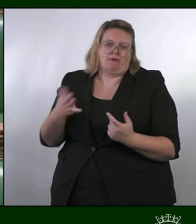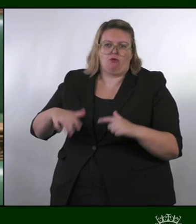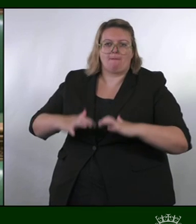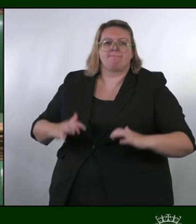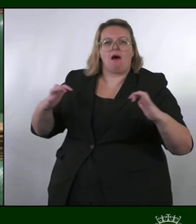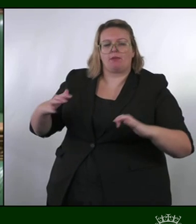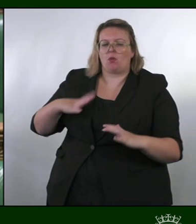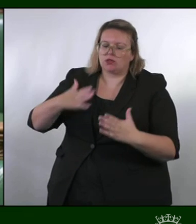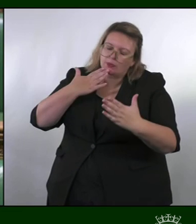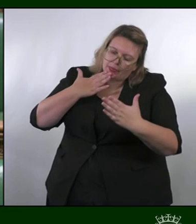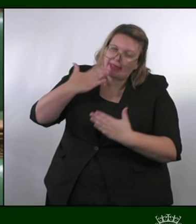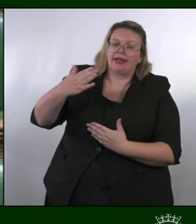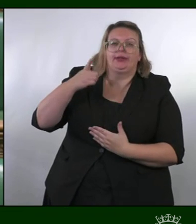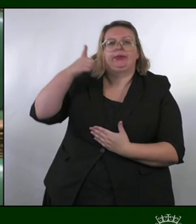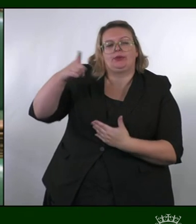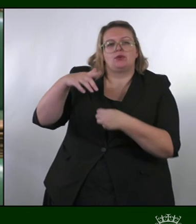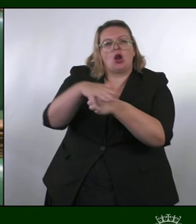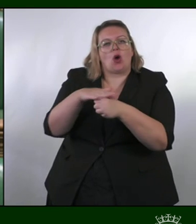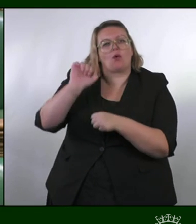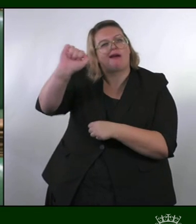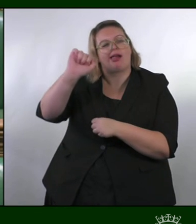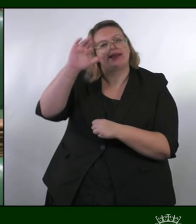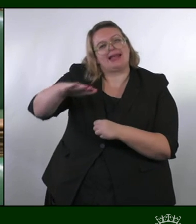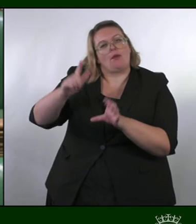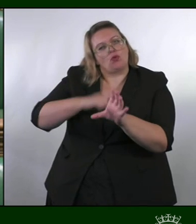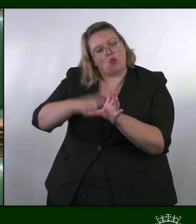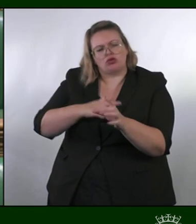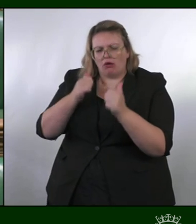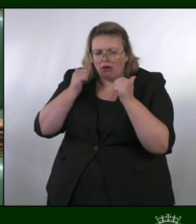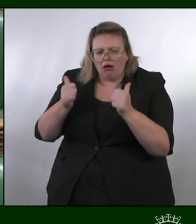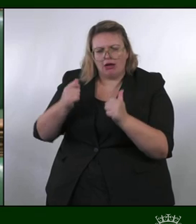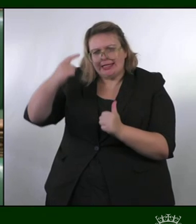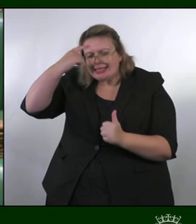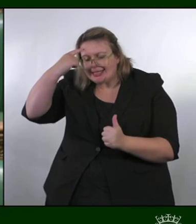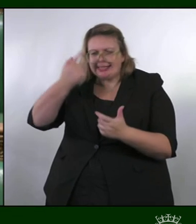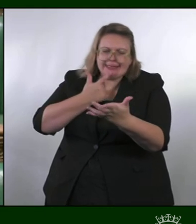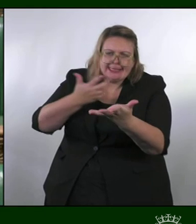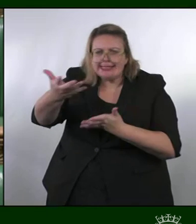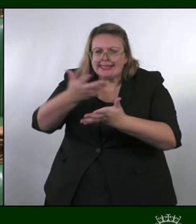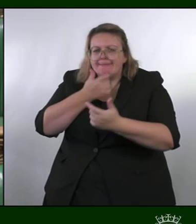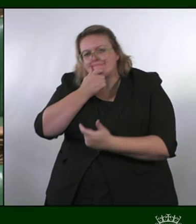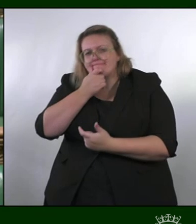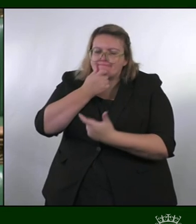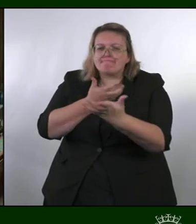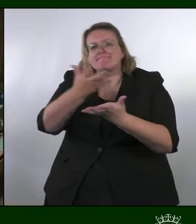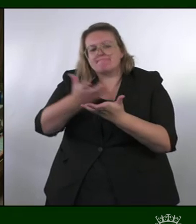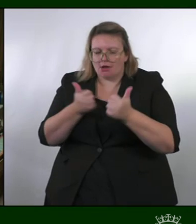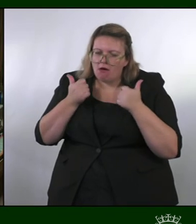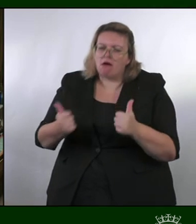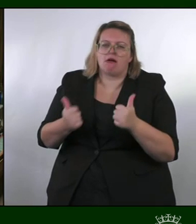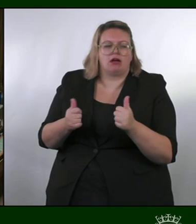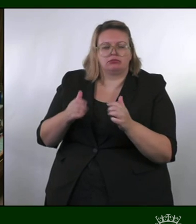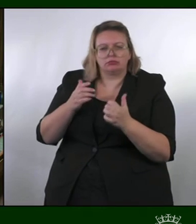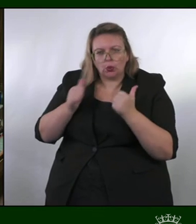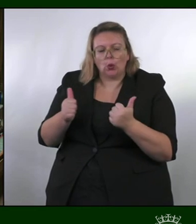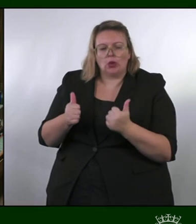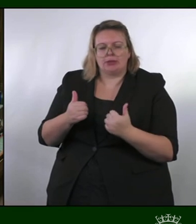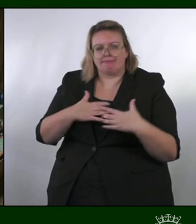The hon. Gentleman asked about criteria, essentially— a number of his questions were, “How long for?” and, “How will it be judged?”, which are fair questions.